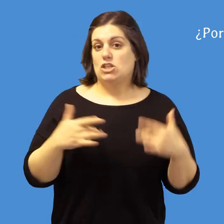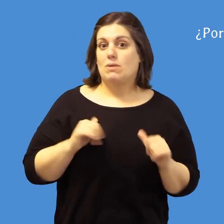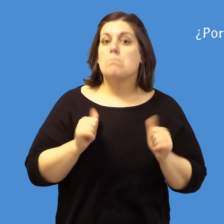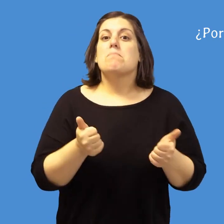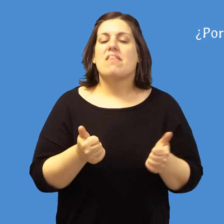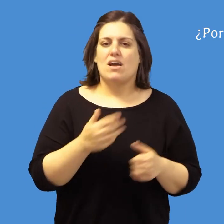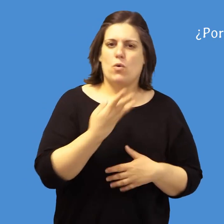empezar